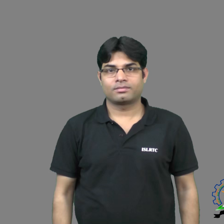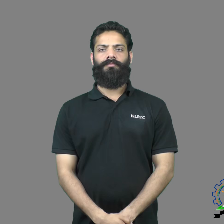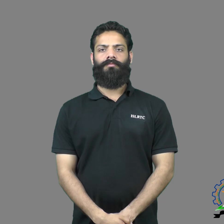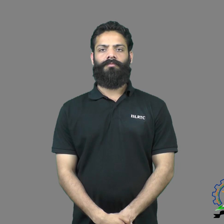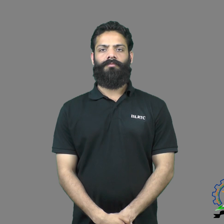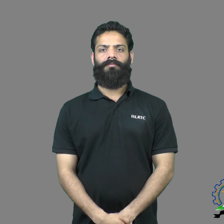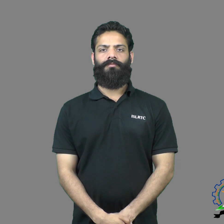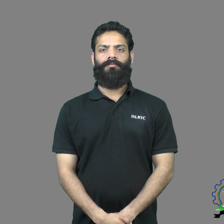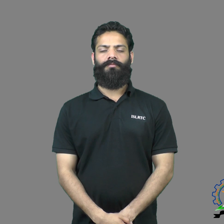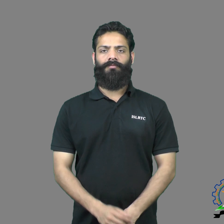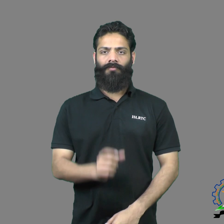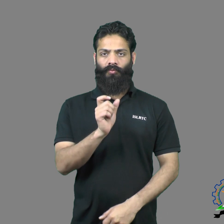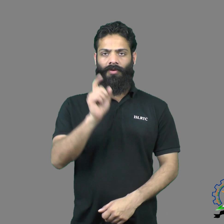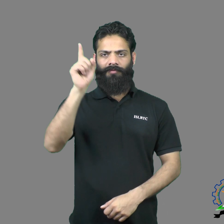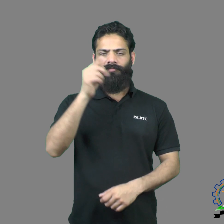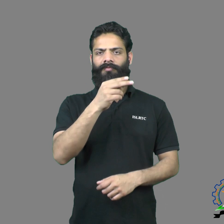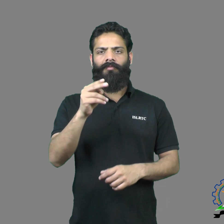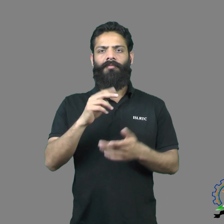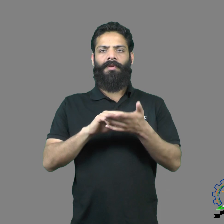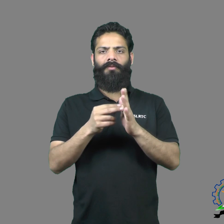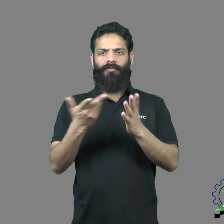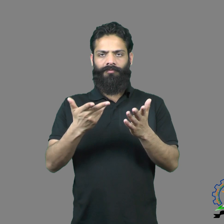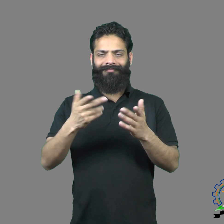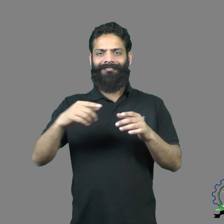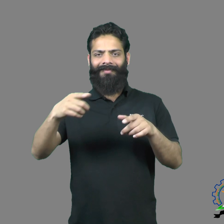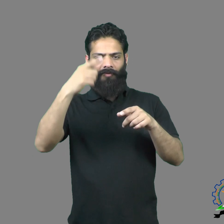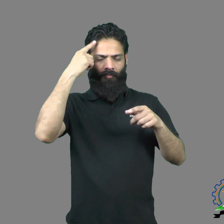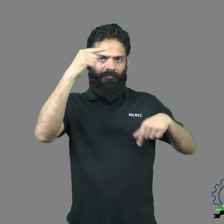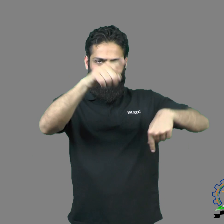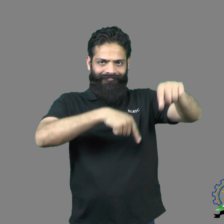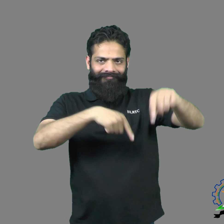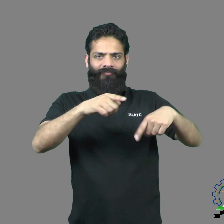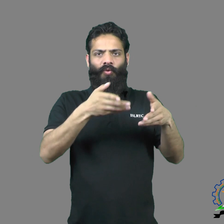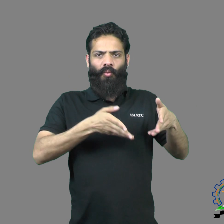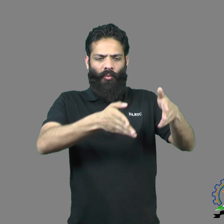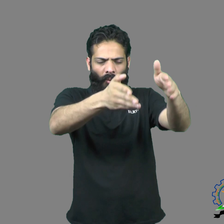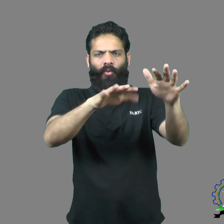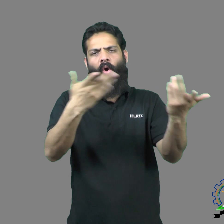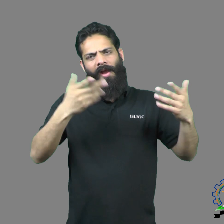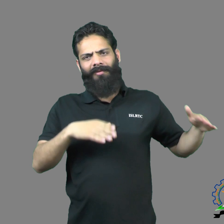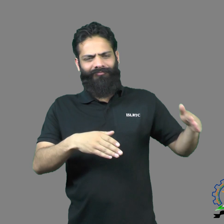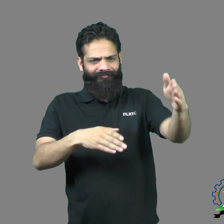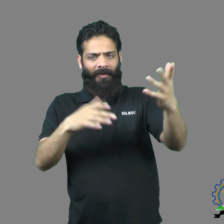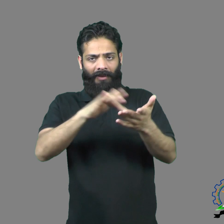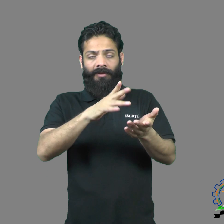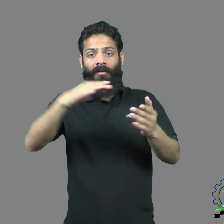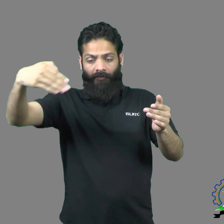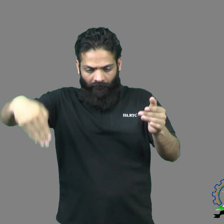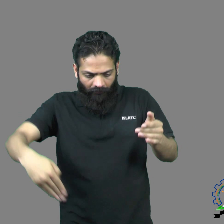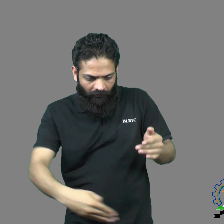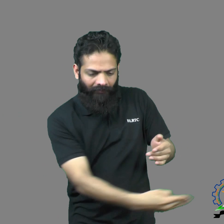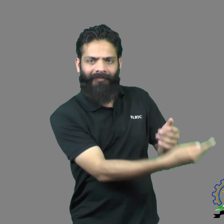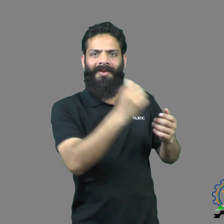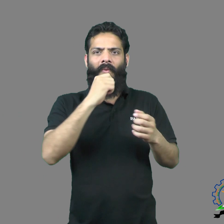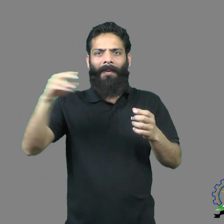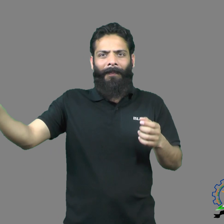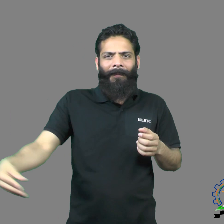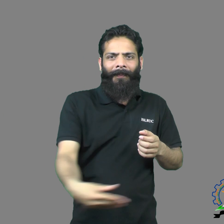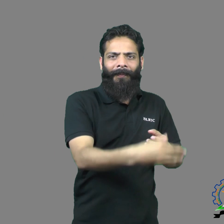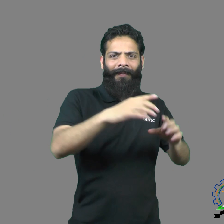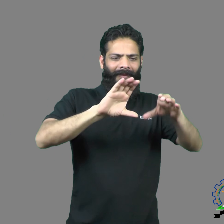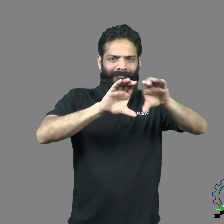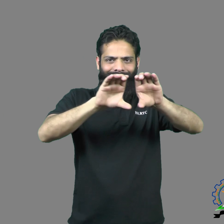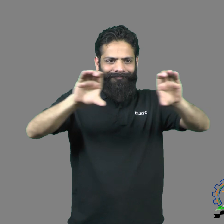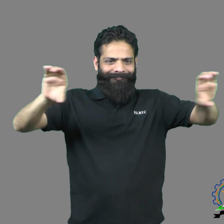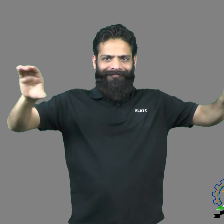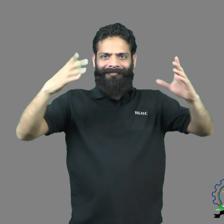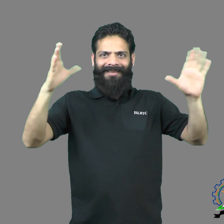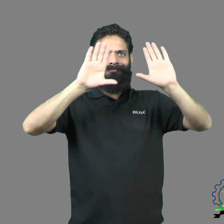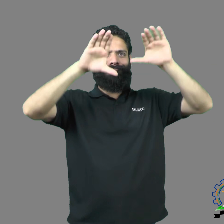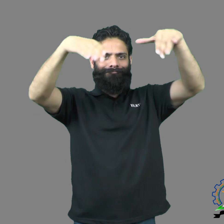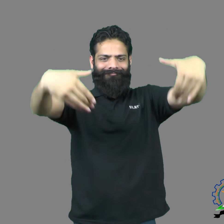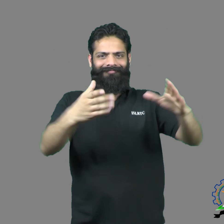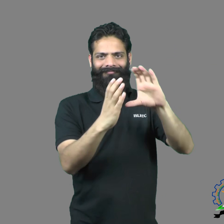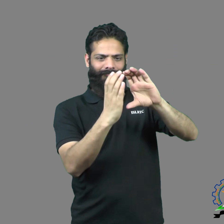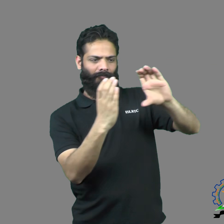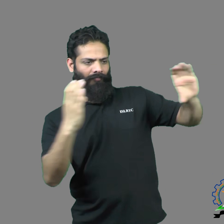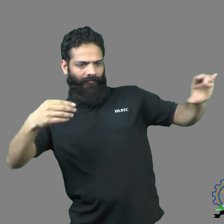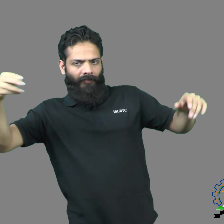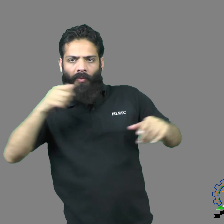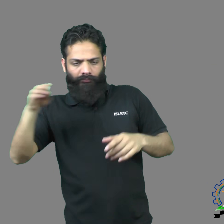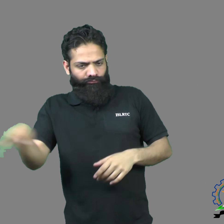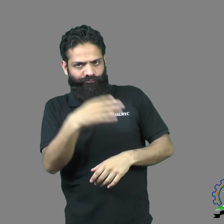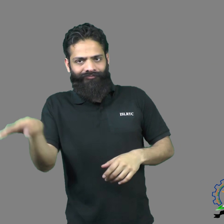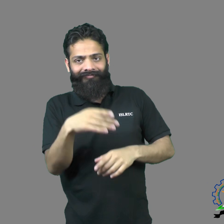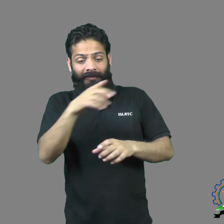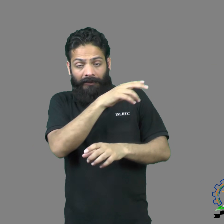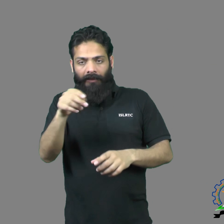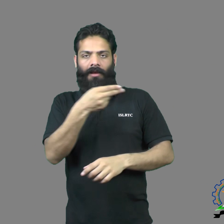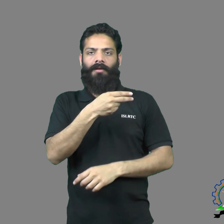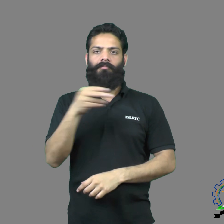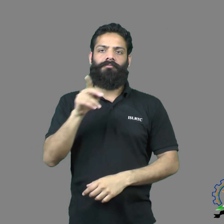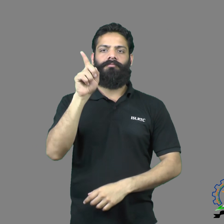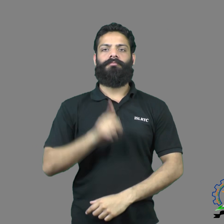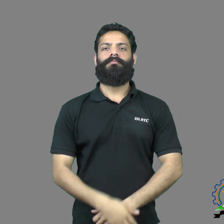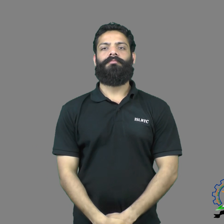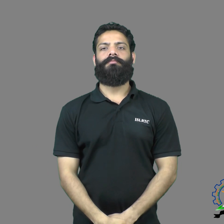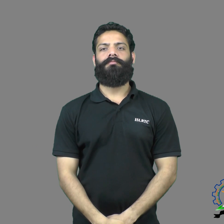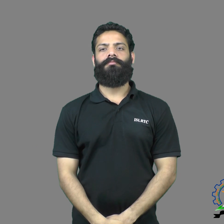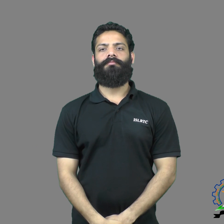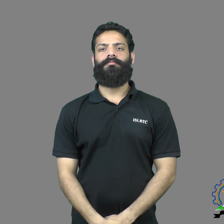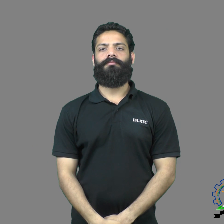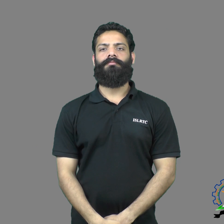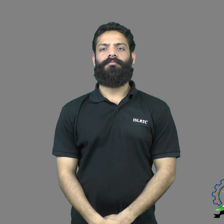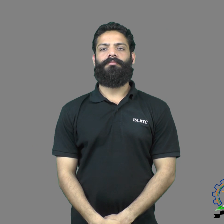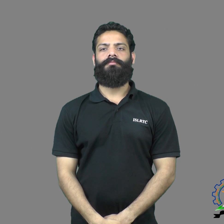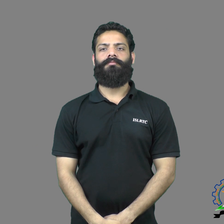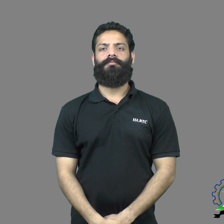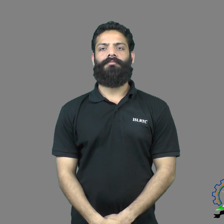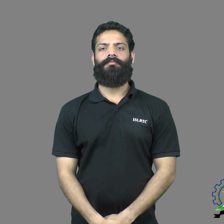Culvert